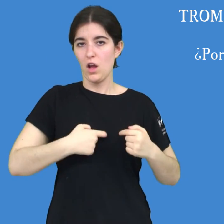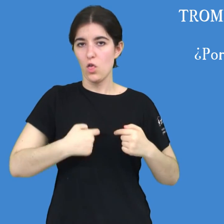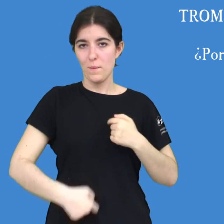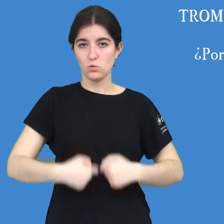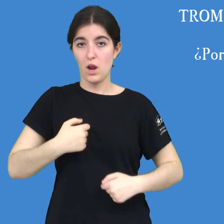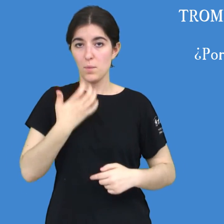circulación